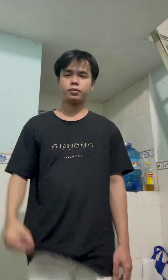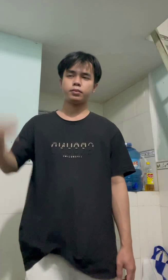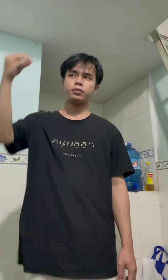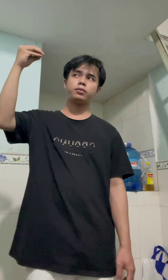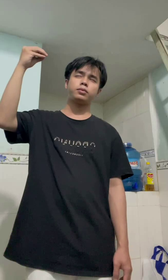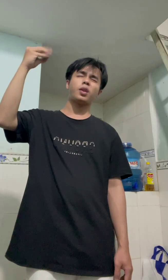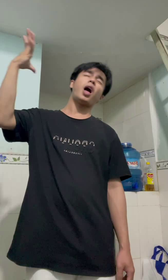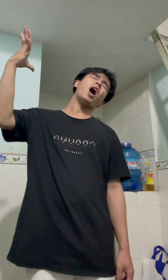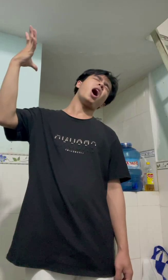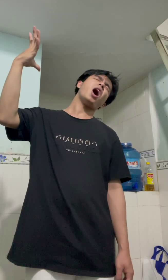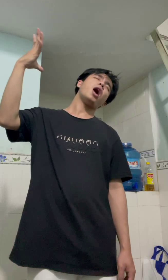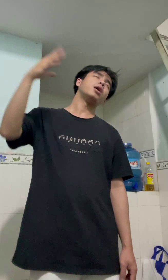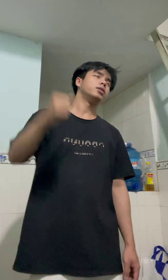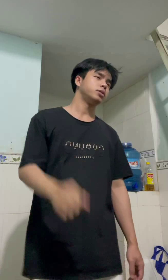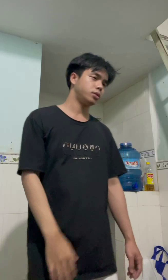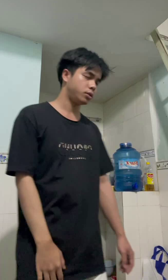troi nang